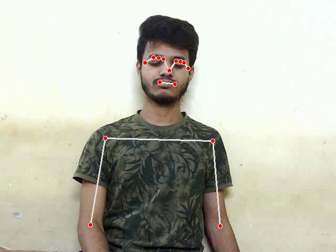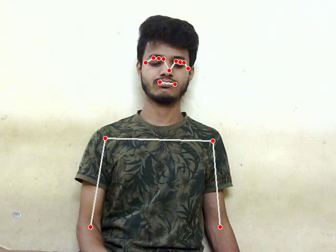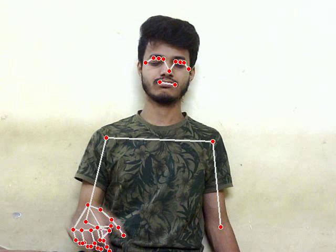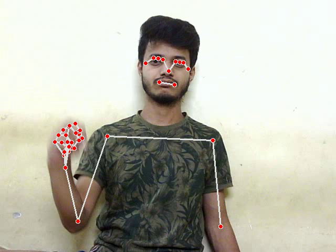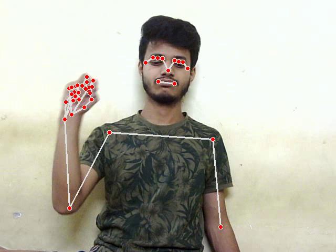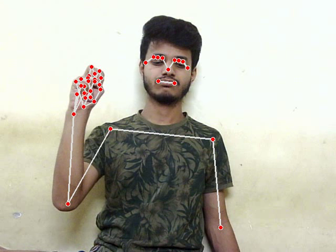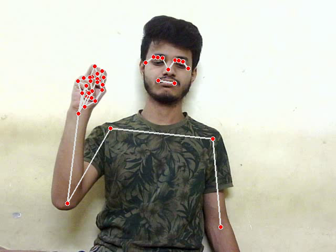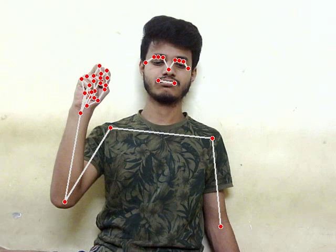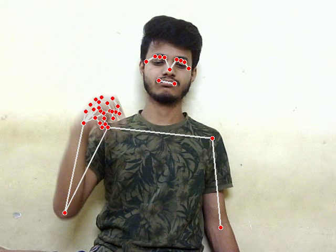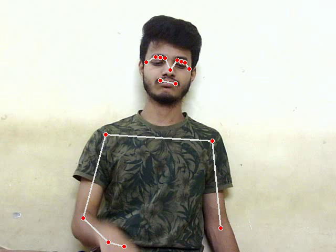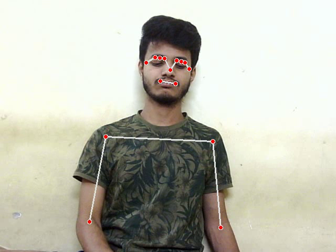bathroom